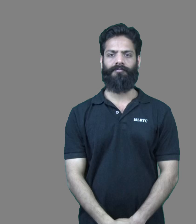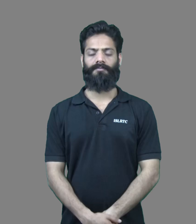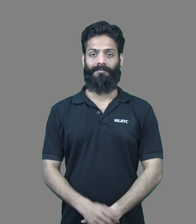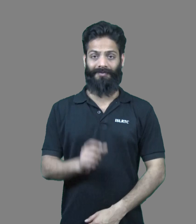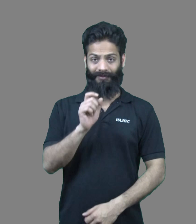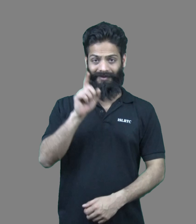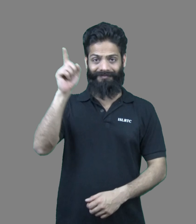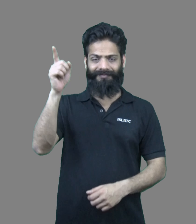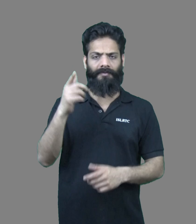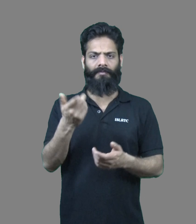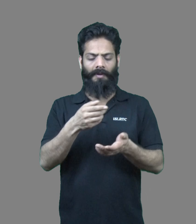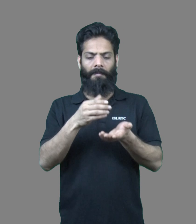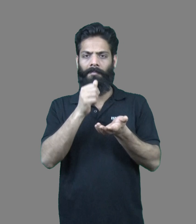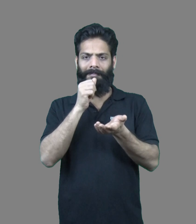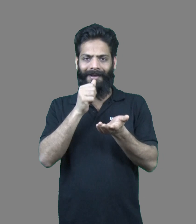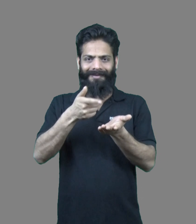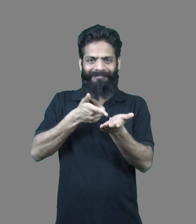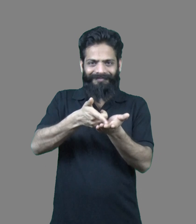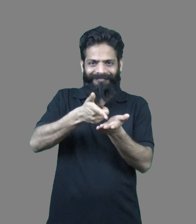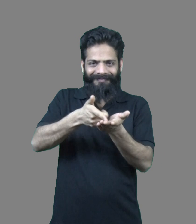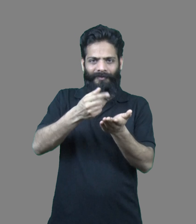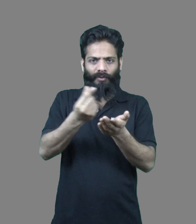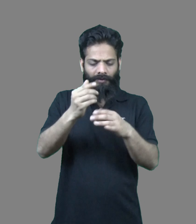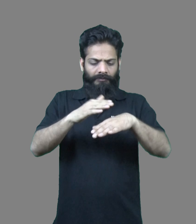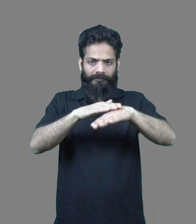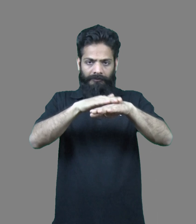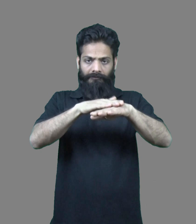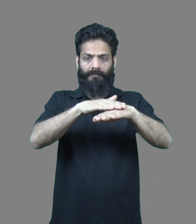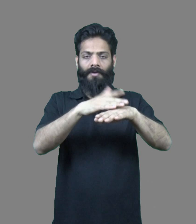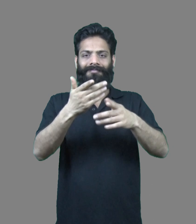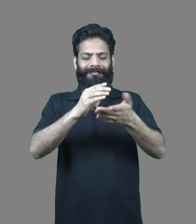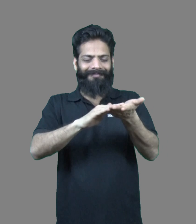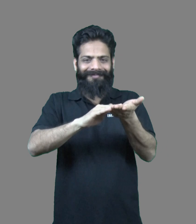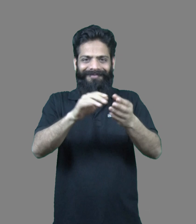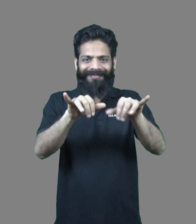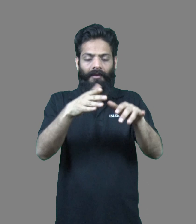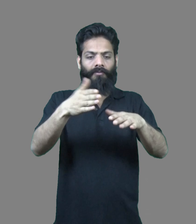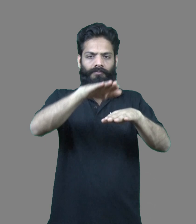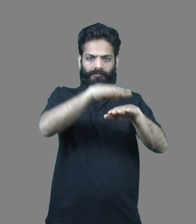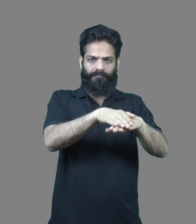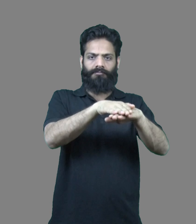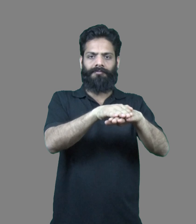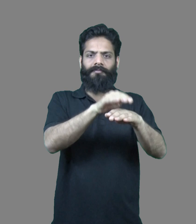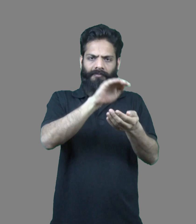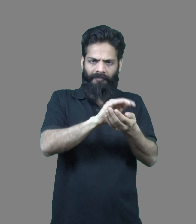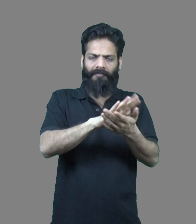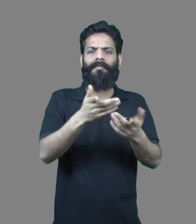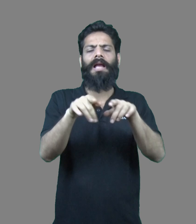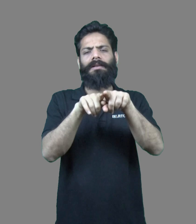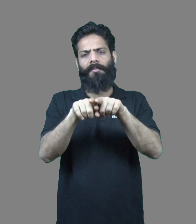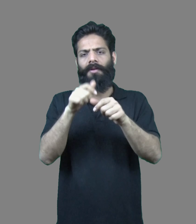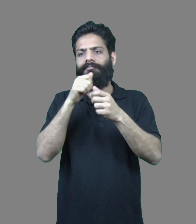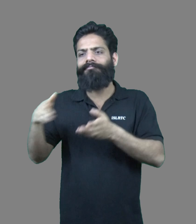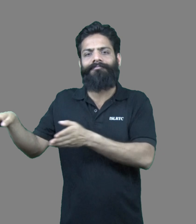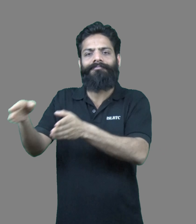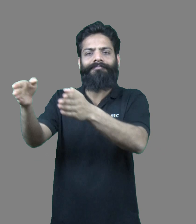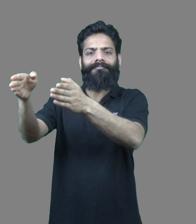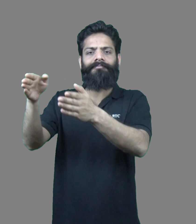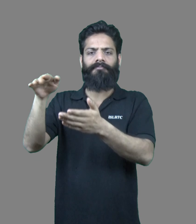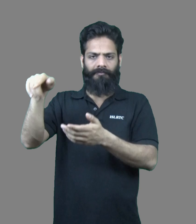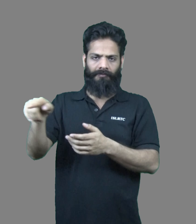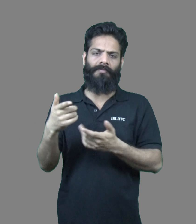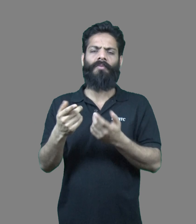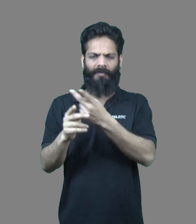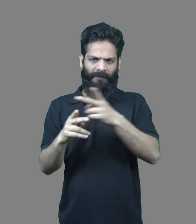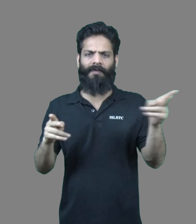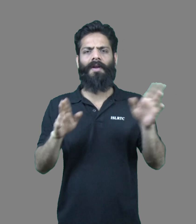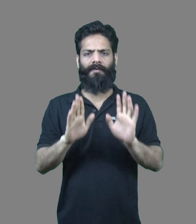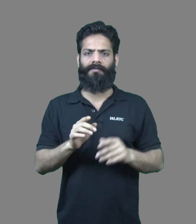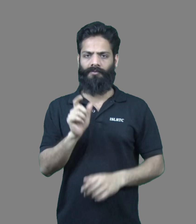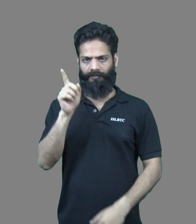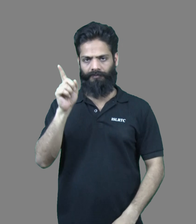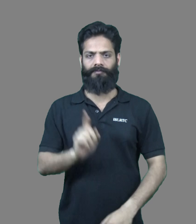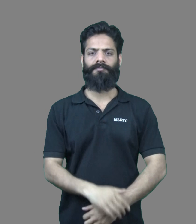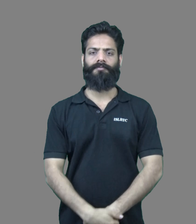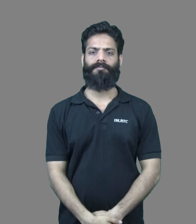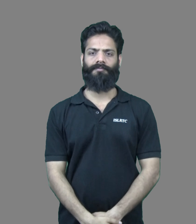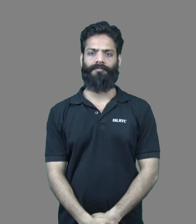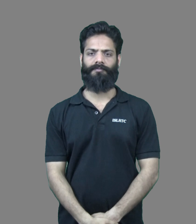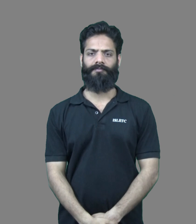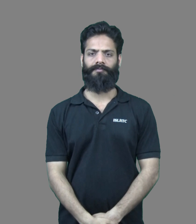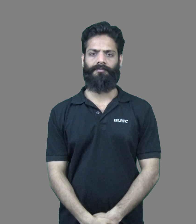Surface Water